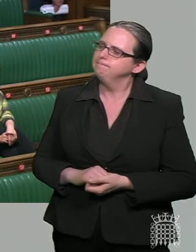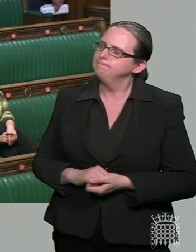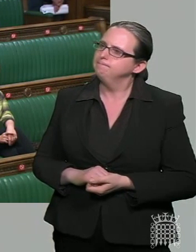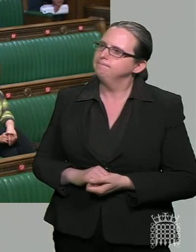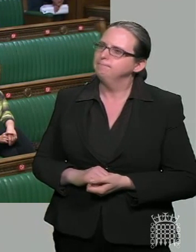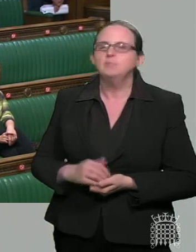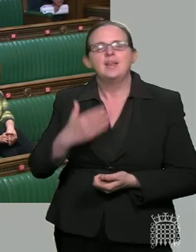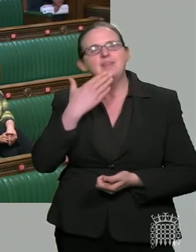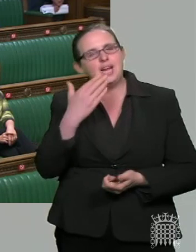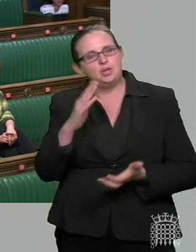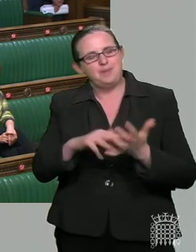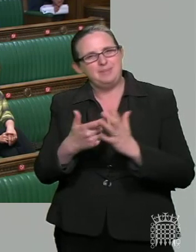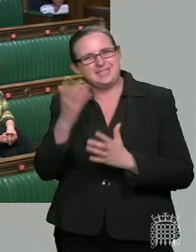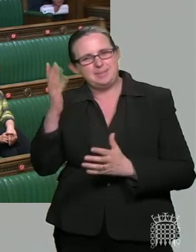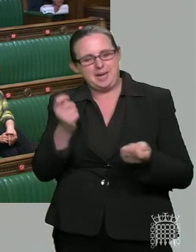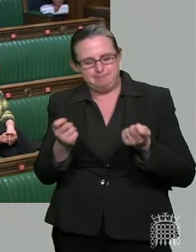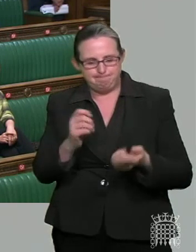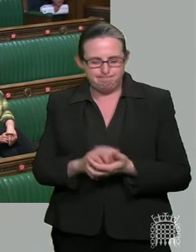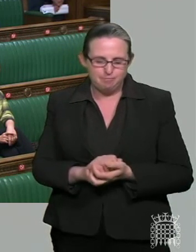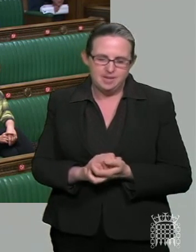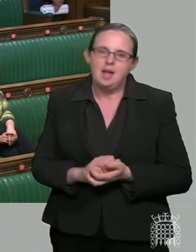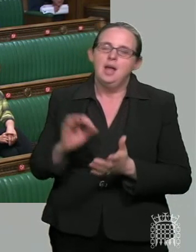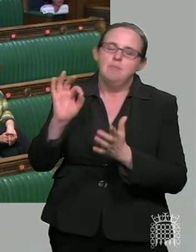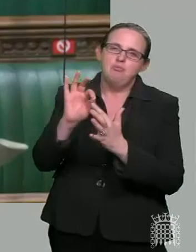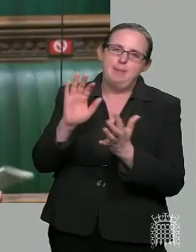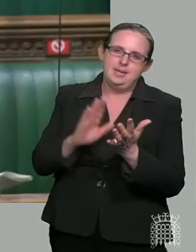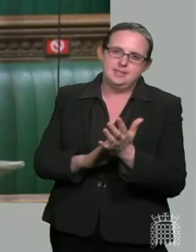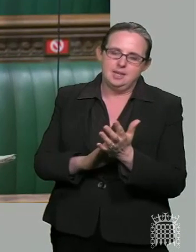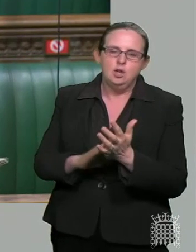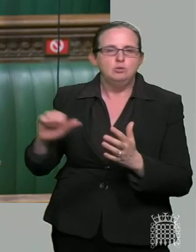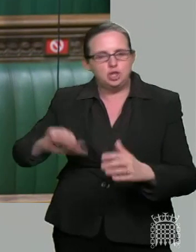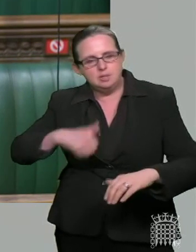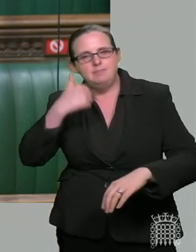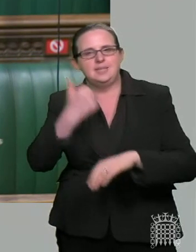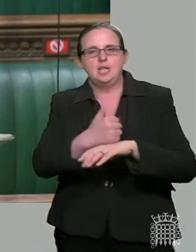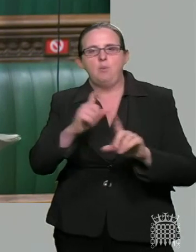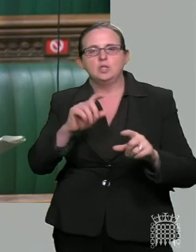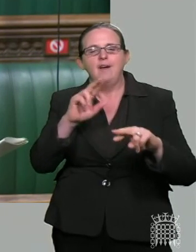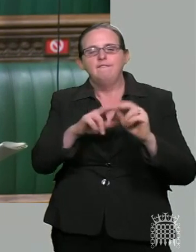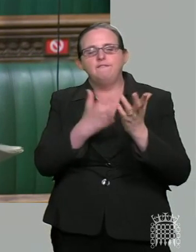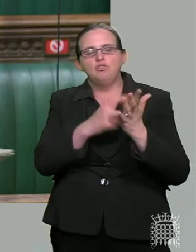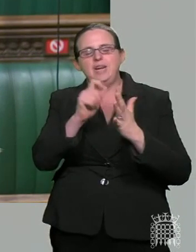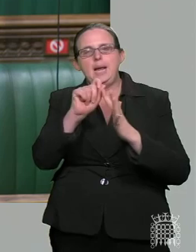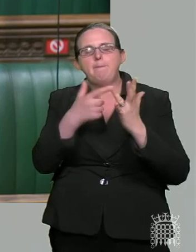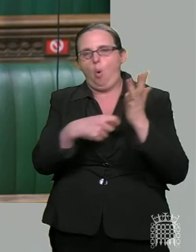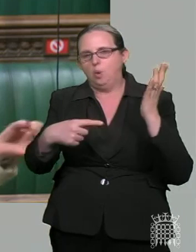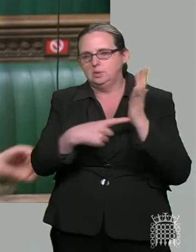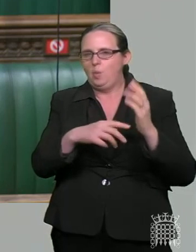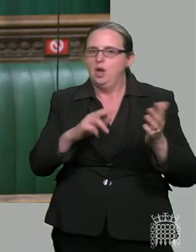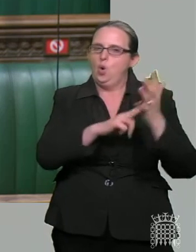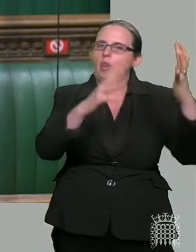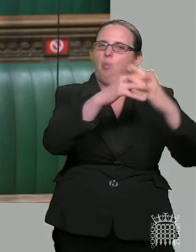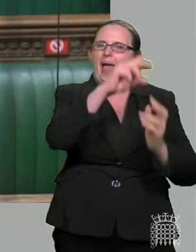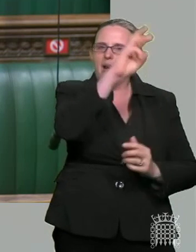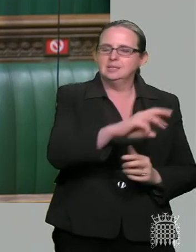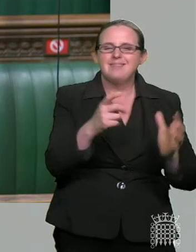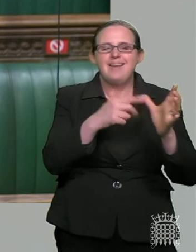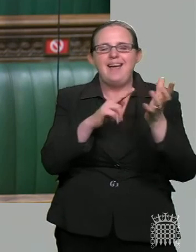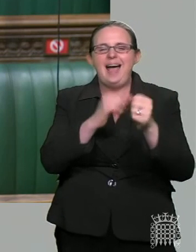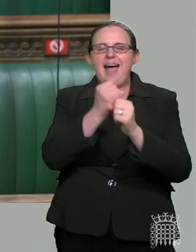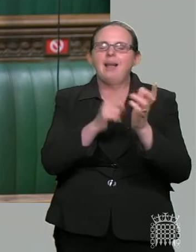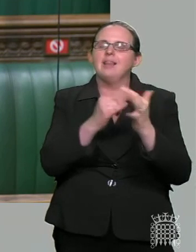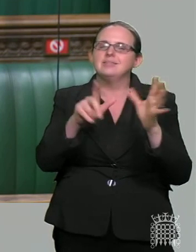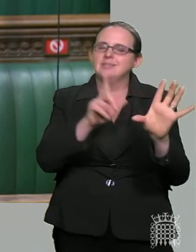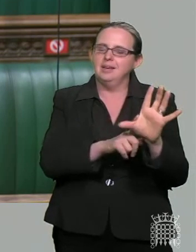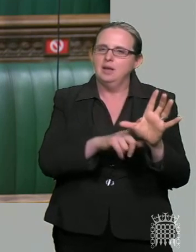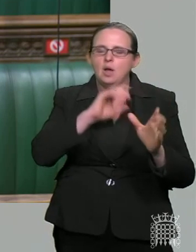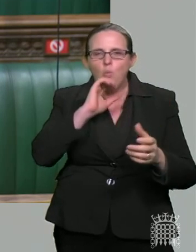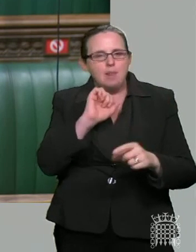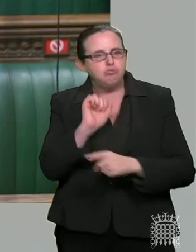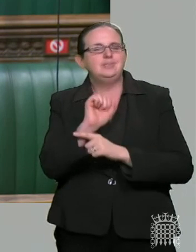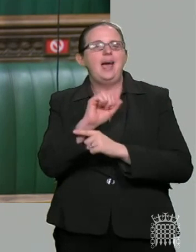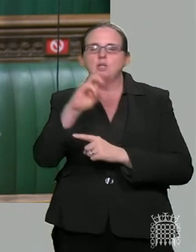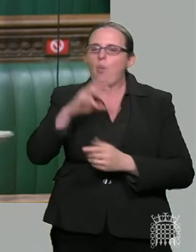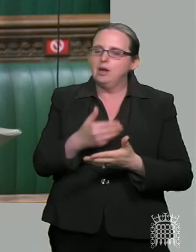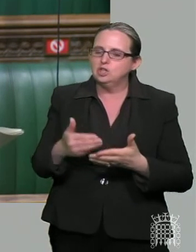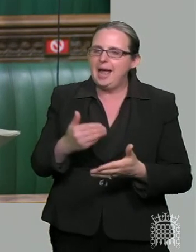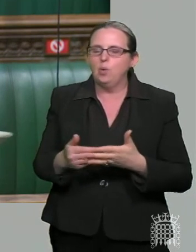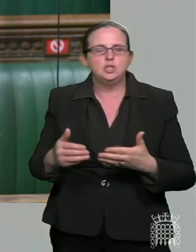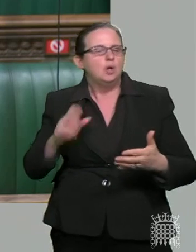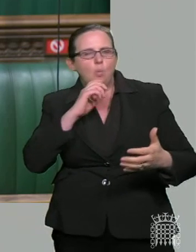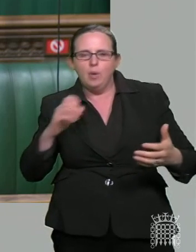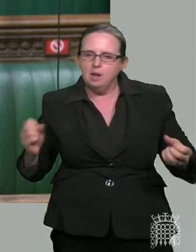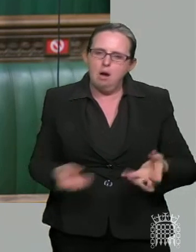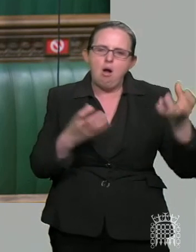Does the Prime Minister, or Prif Weinidog, agree that a freeport on Anglesey will create much-needed skilled jobs and investment, protect our precious Welsh language and culture, and breathe fire into the nostrils of the Welsh dragon?